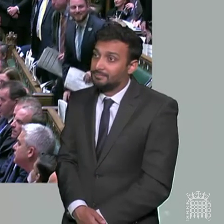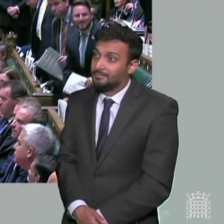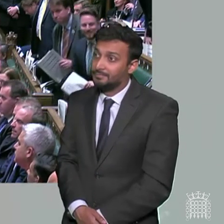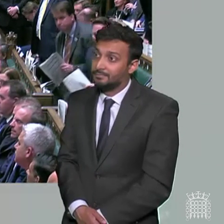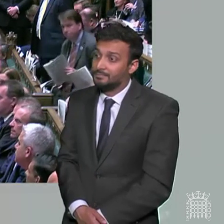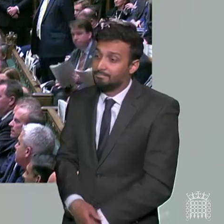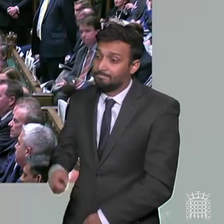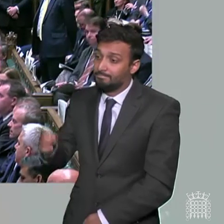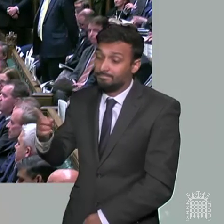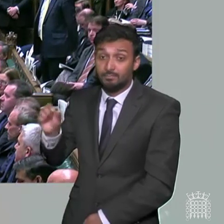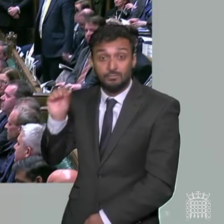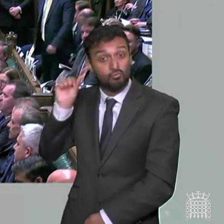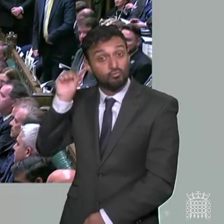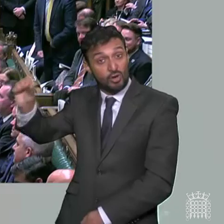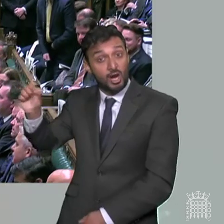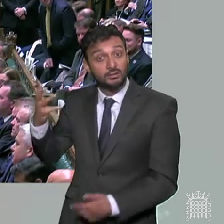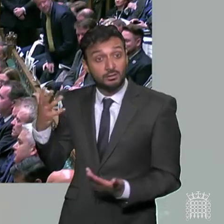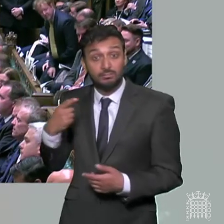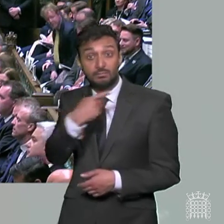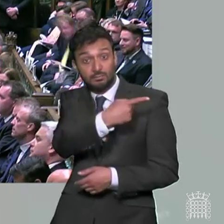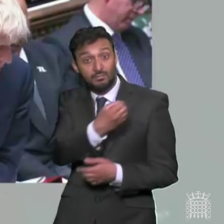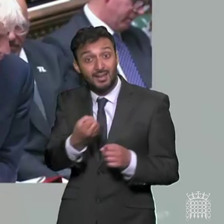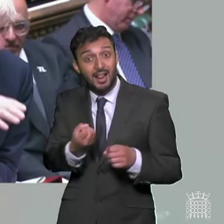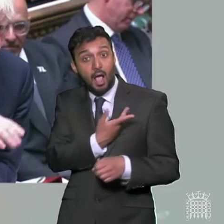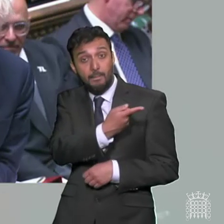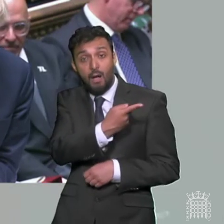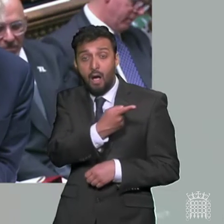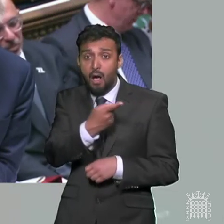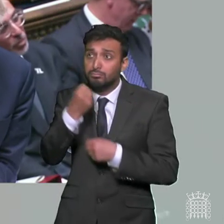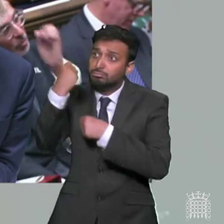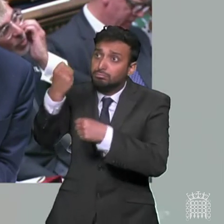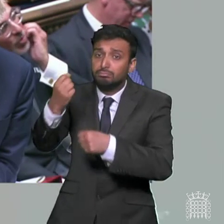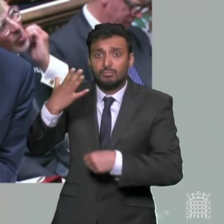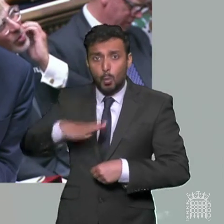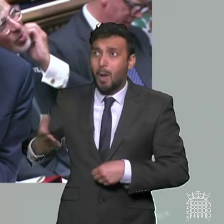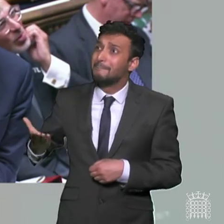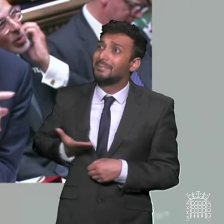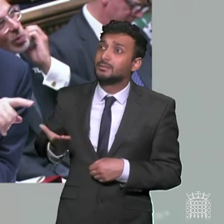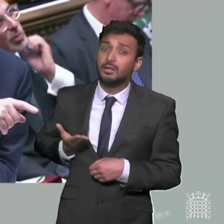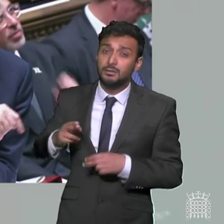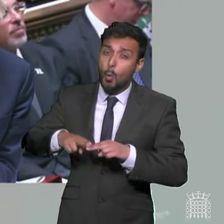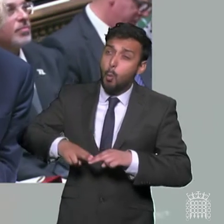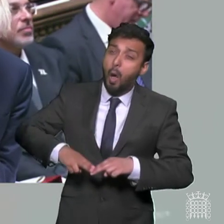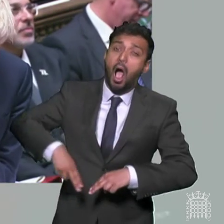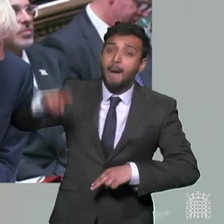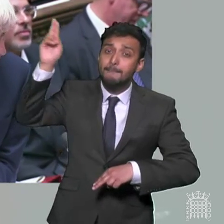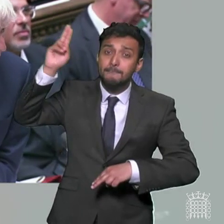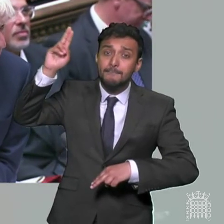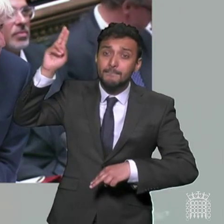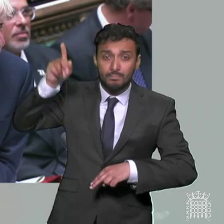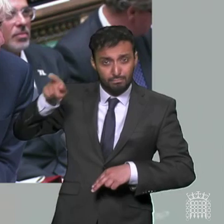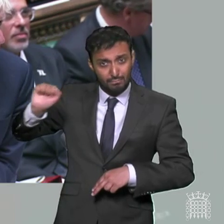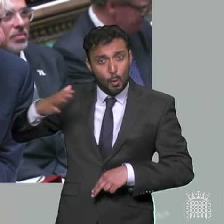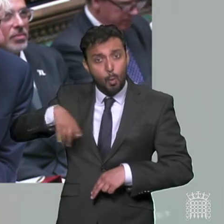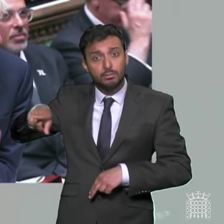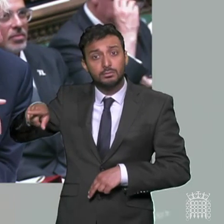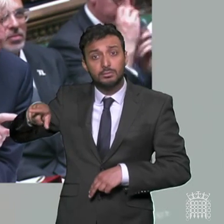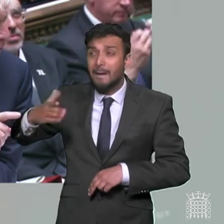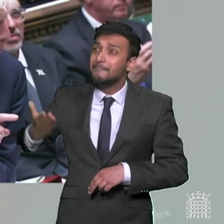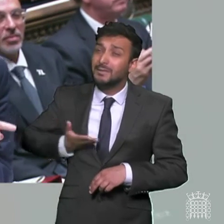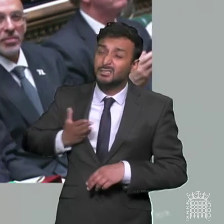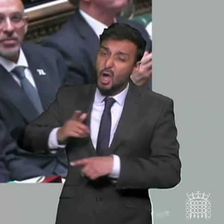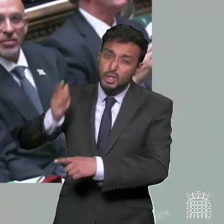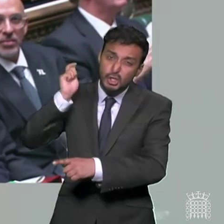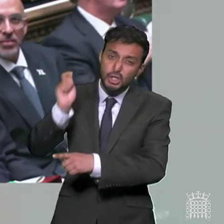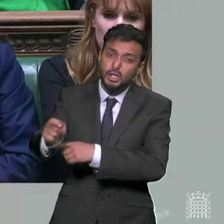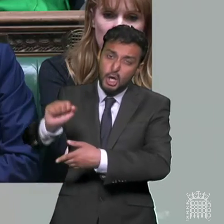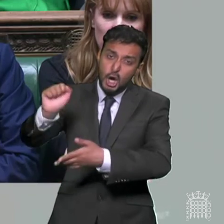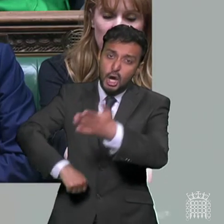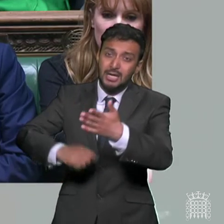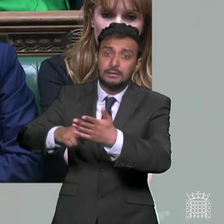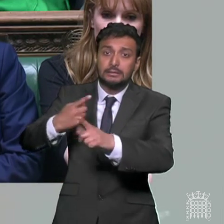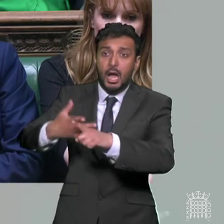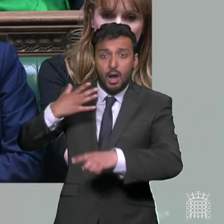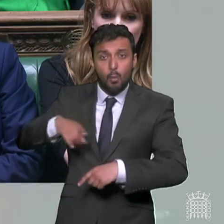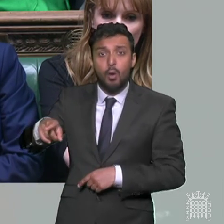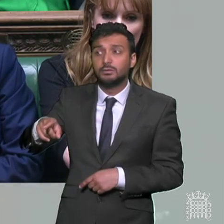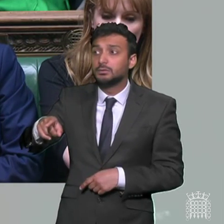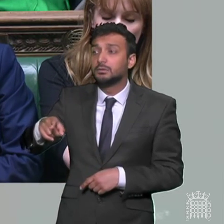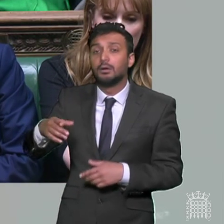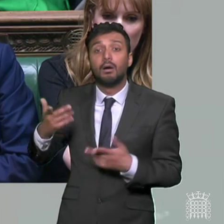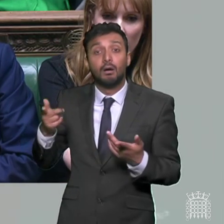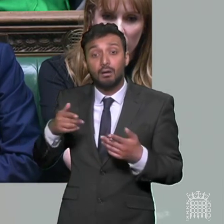Yes, Labour campaigned to put up taxes on business to the highest level this country has ever seen; that was the Leader of the Opposition’s ambition, and that is what they would do again.